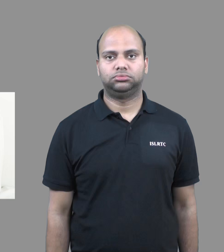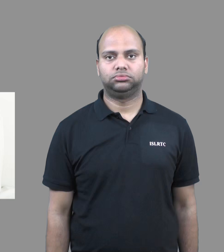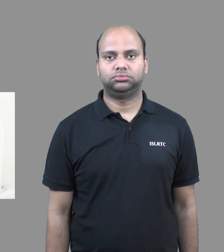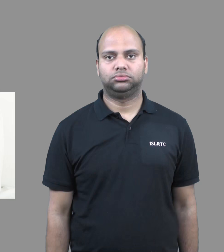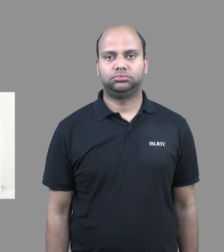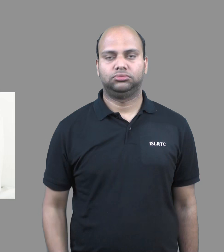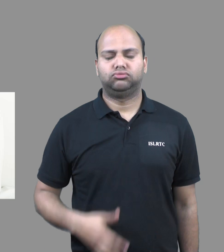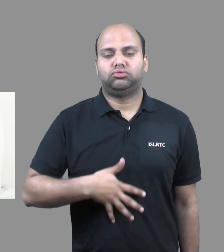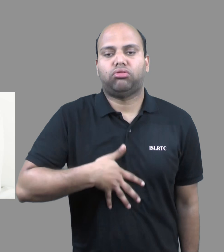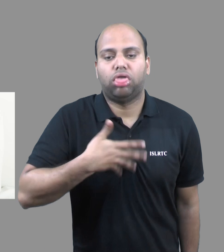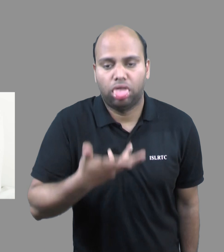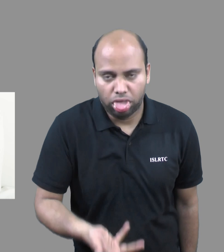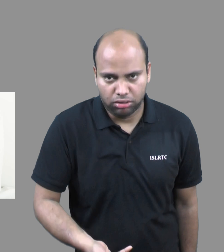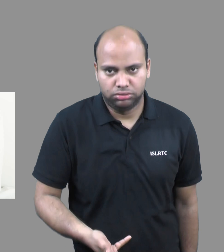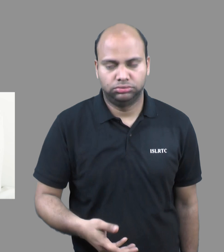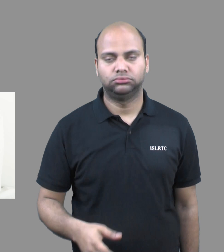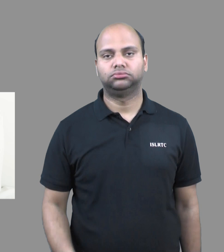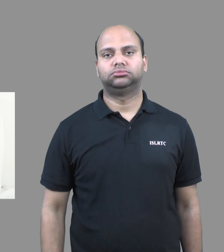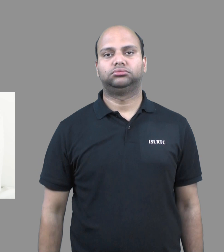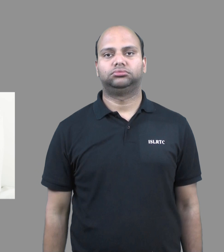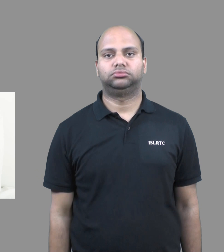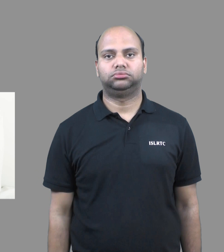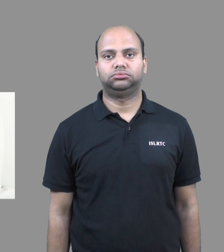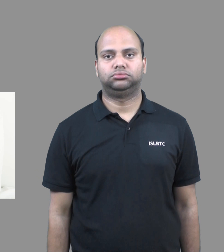Vomiting